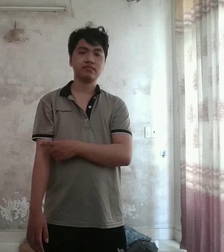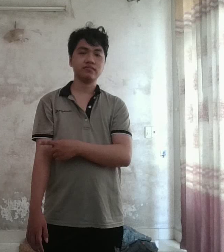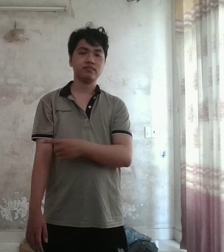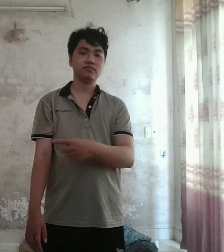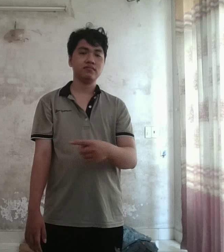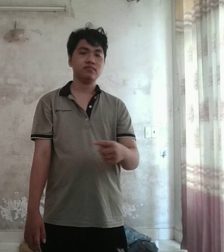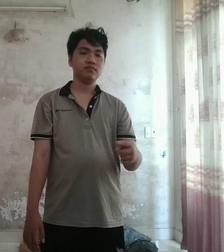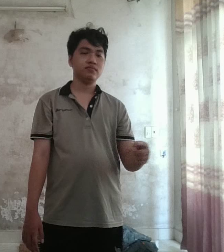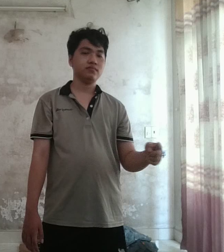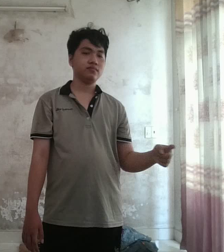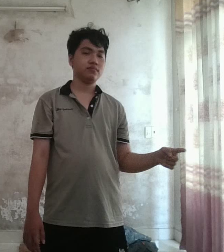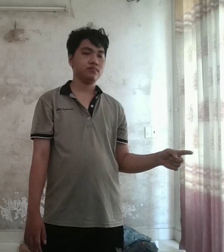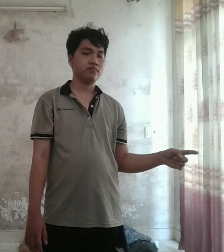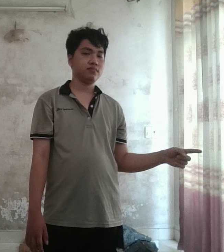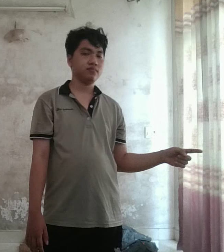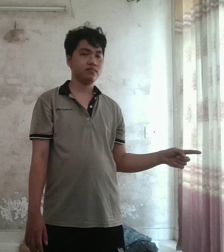cac ban